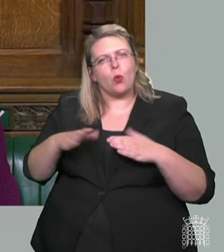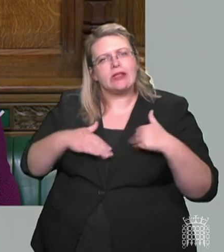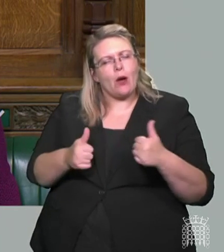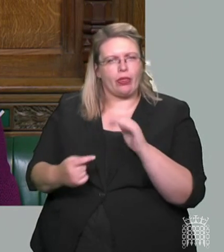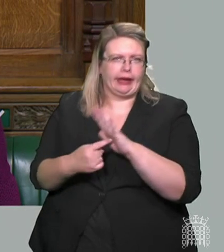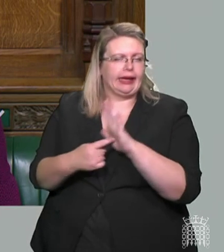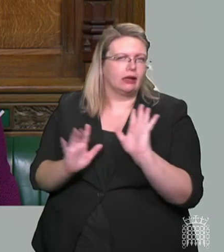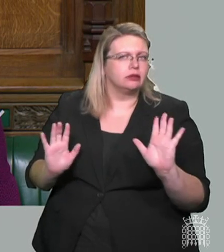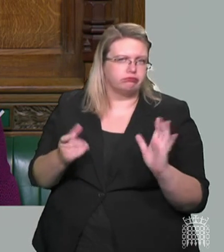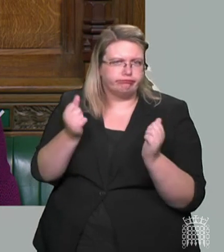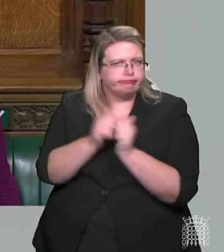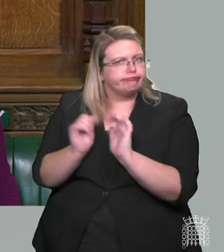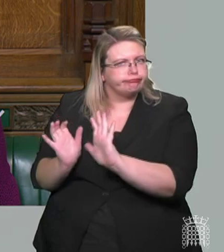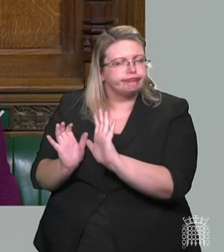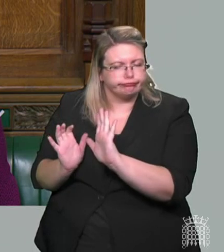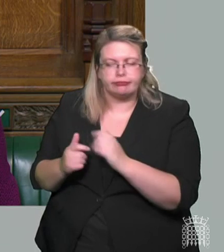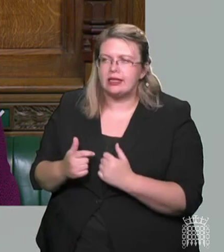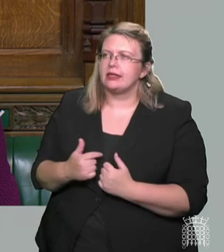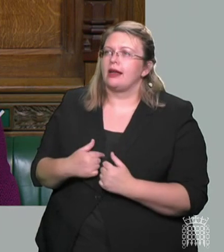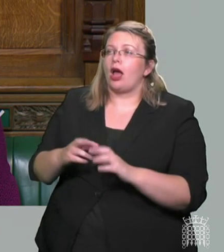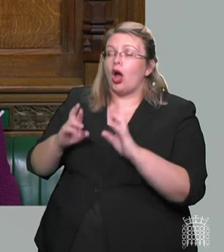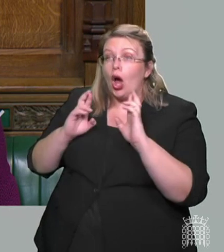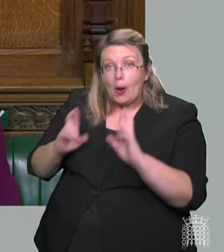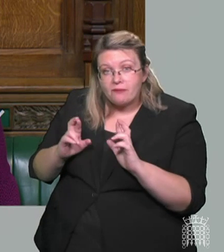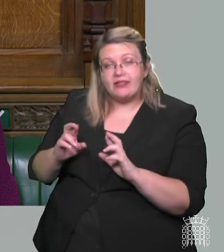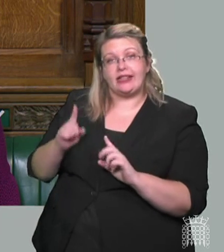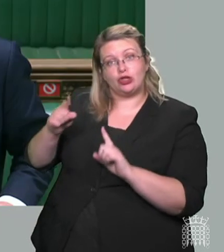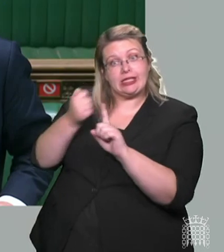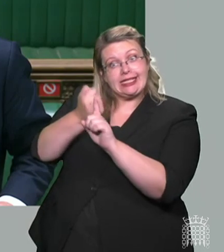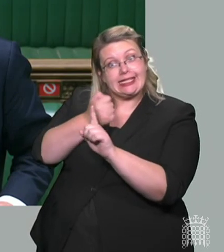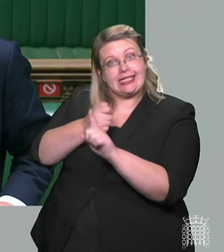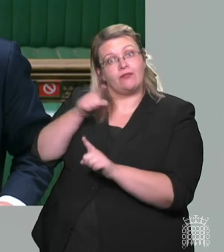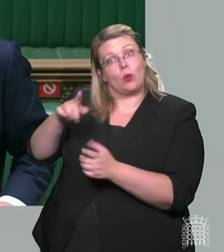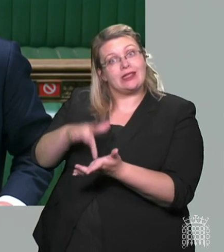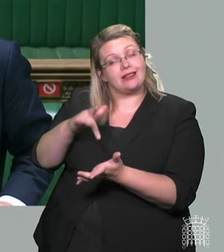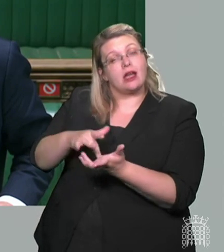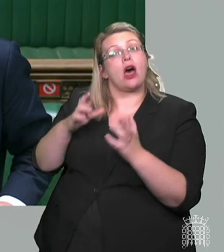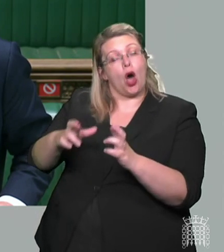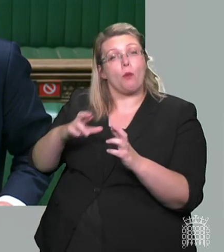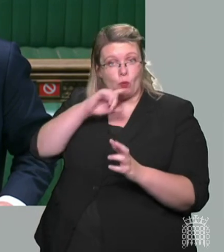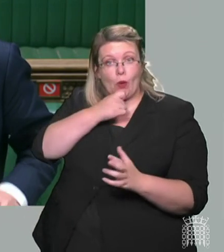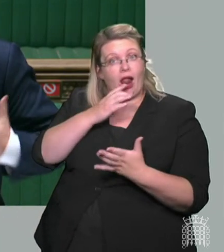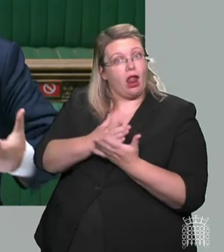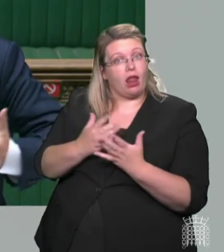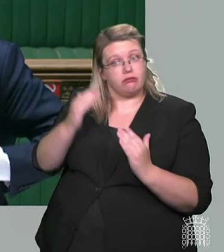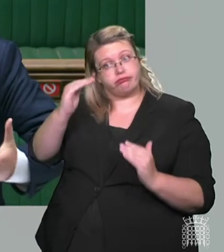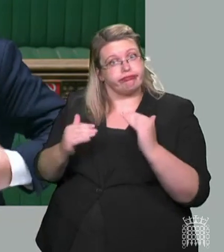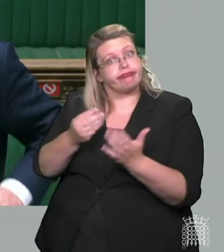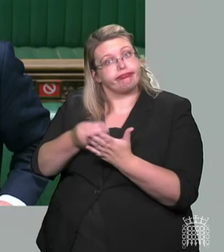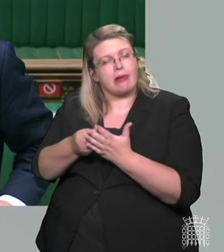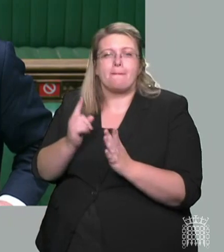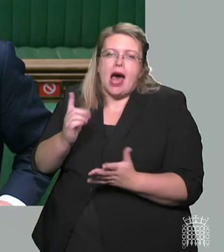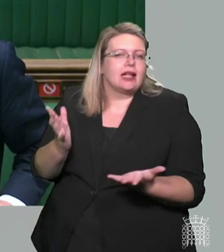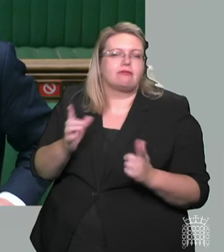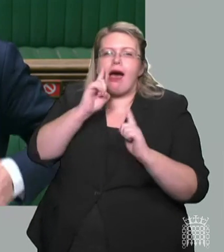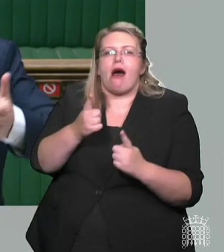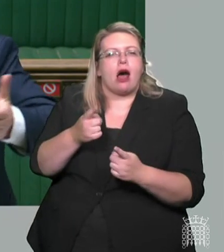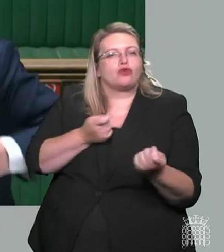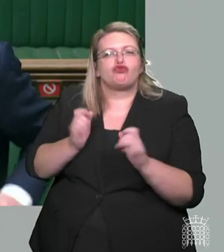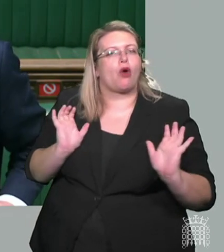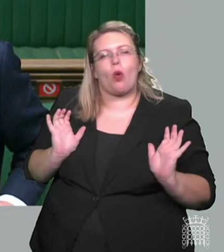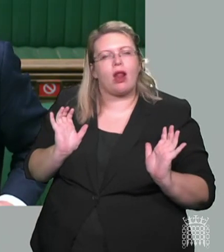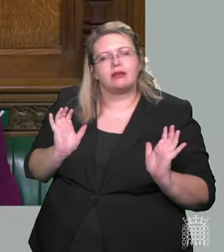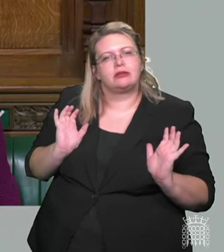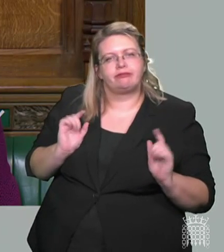I certainly hope that the centre she champions will be successful in the levelling-up fund, but obviously I cannot control that myself.